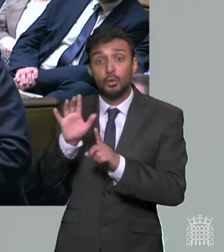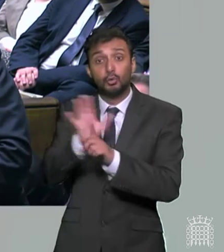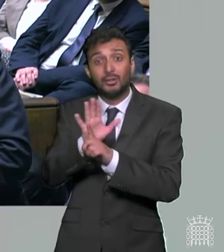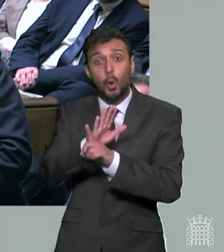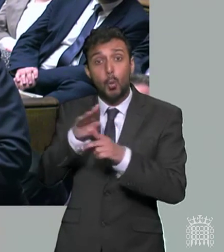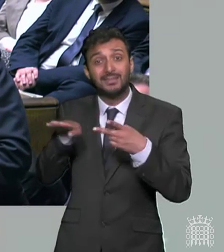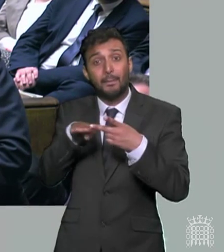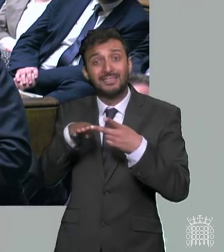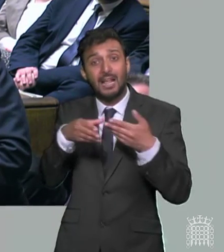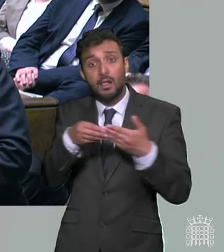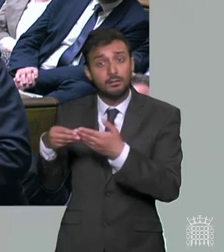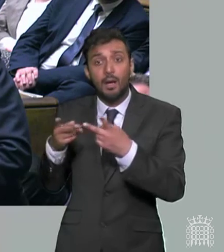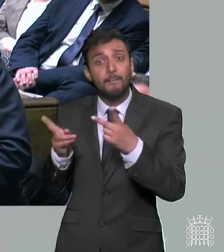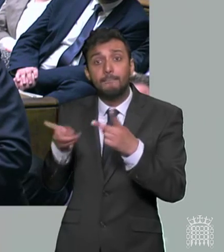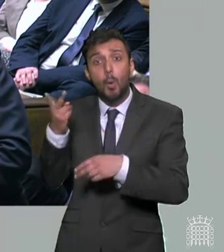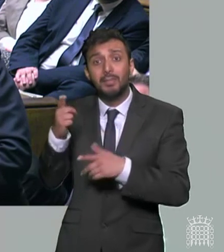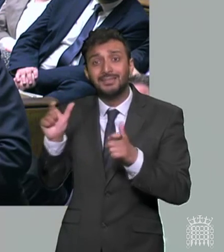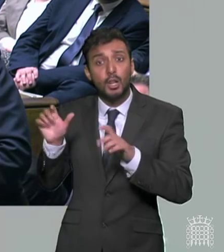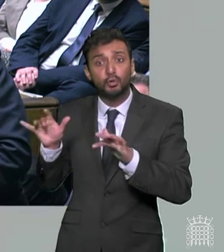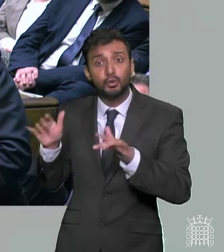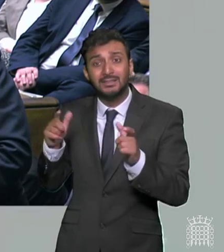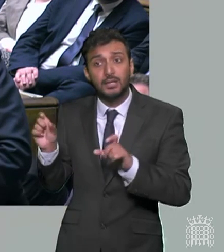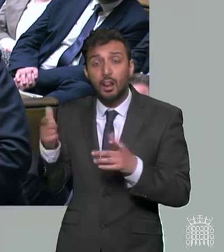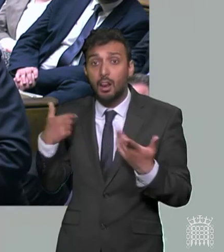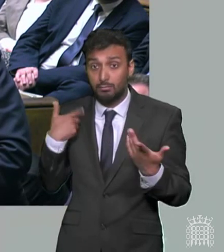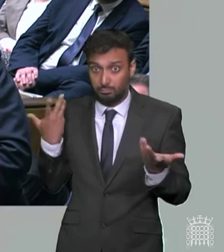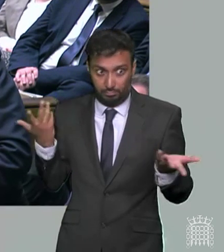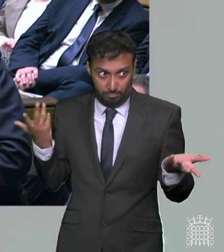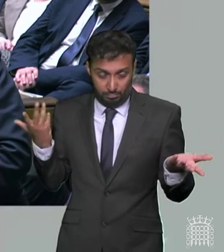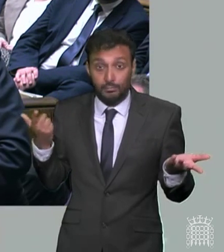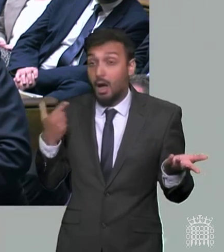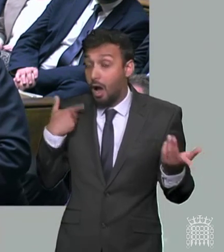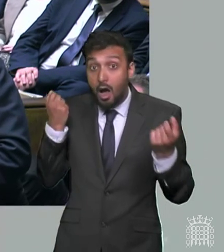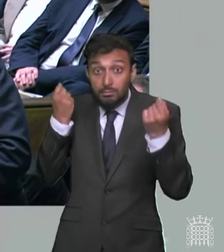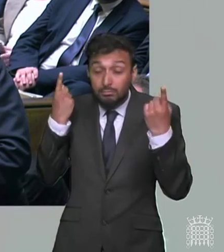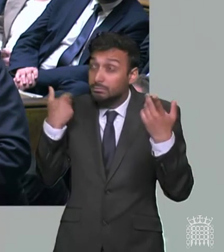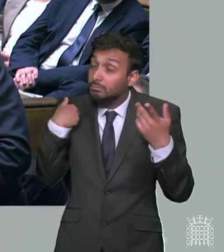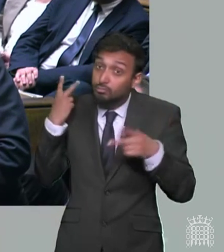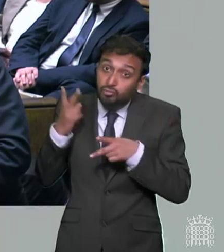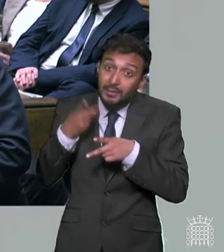I apologised when the revelations emerged, and I continue to apologise.